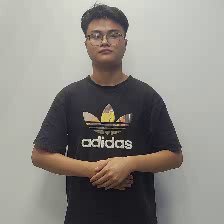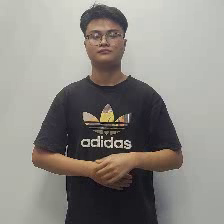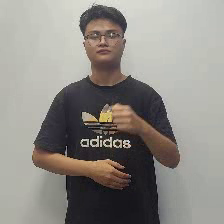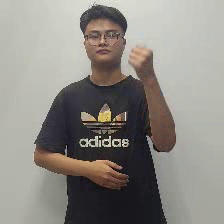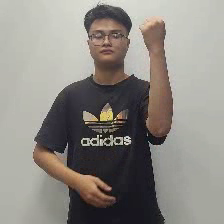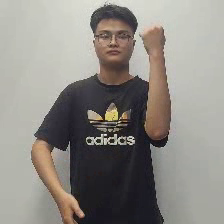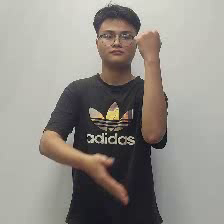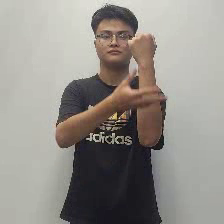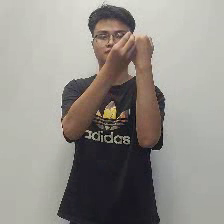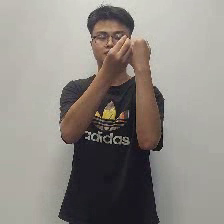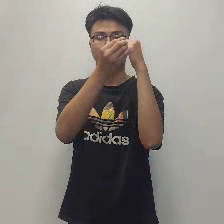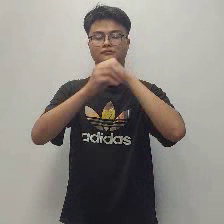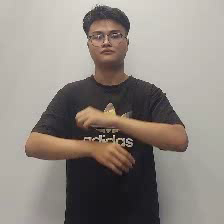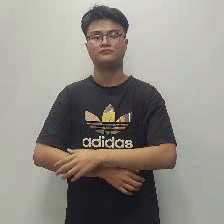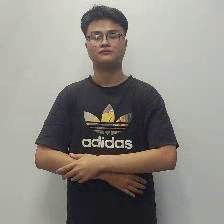Cứu